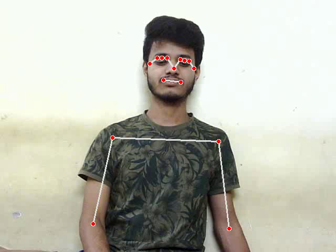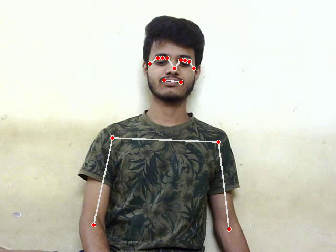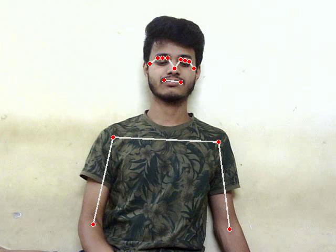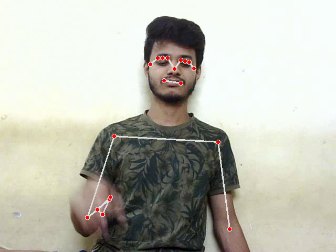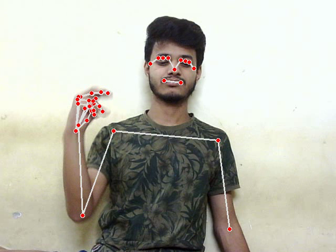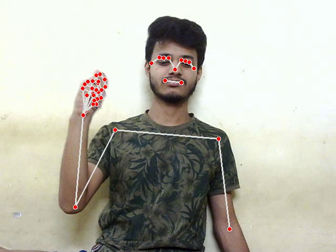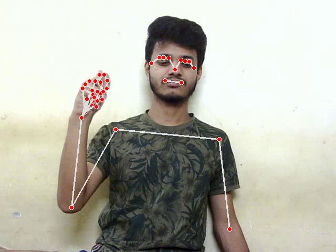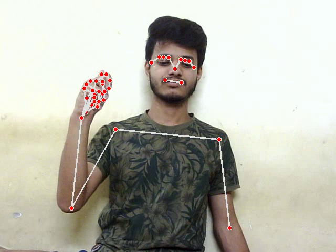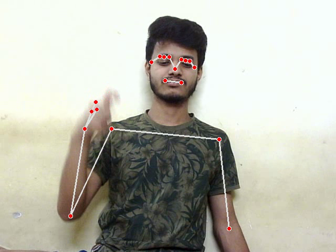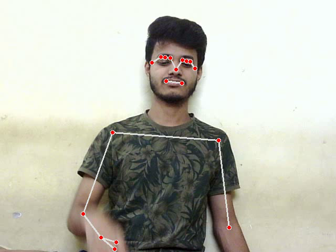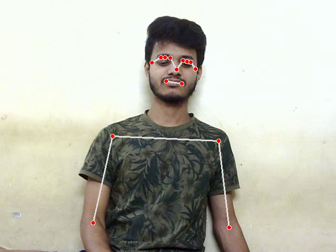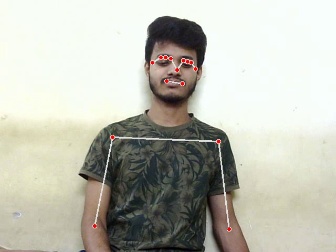bathroom